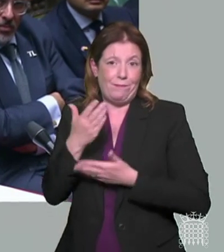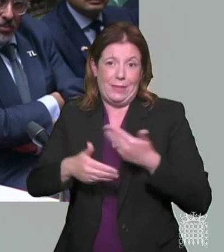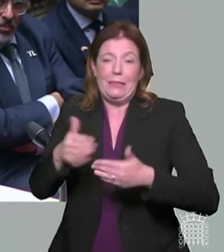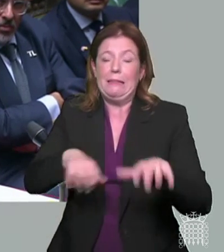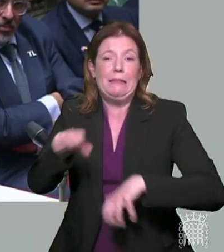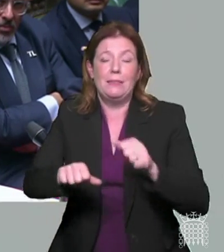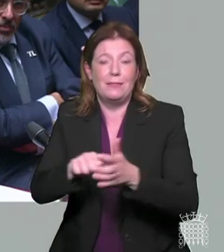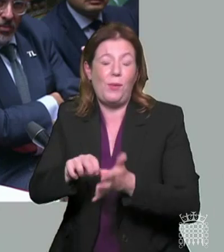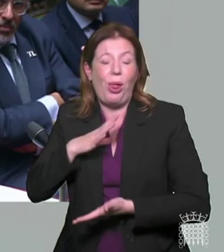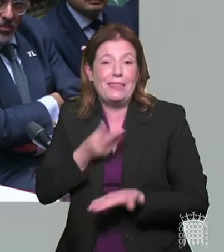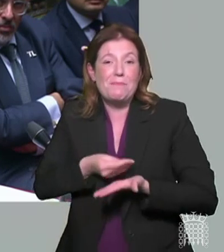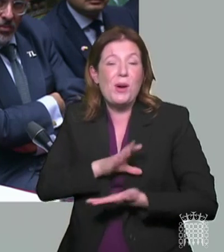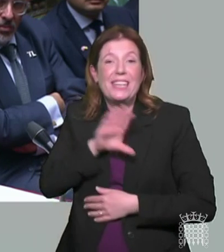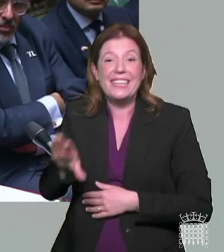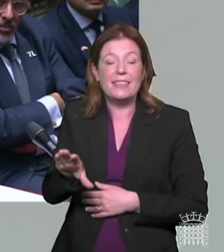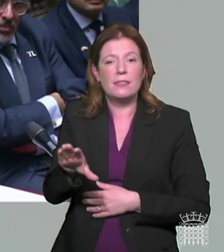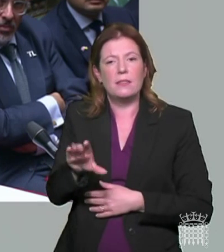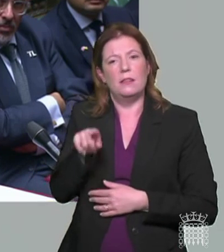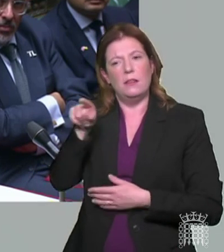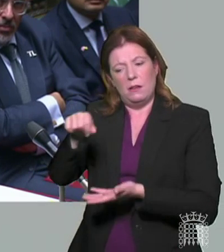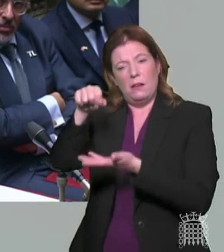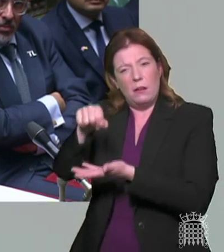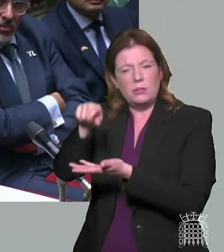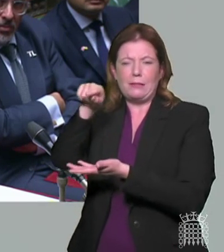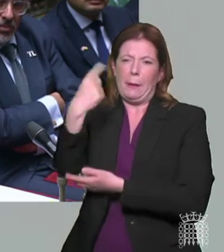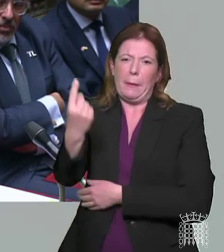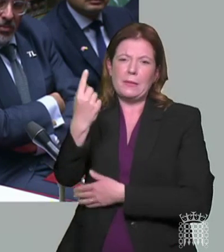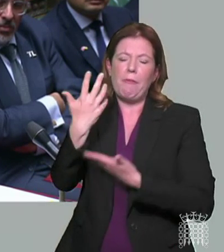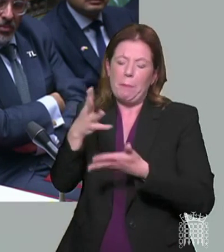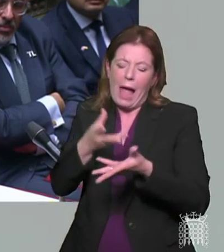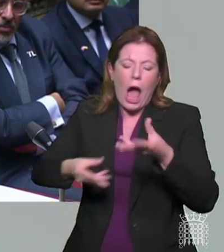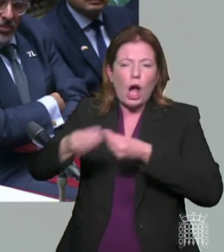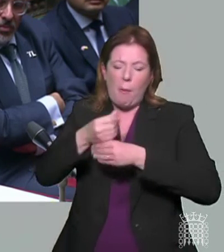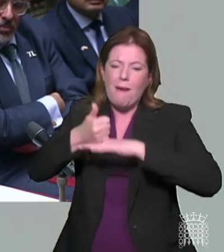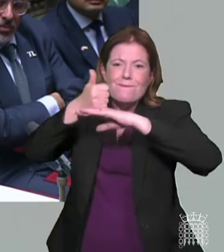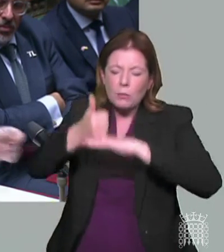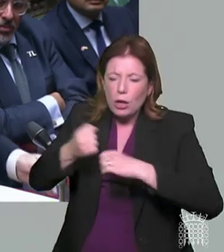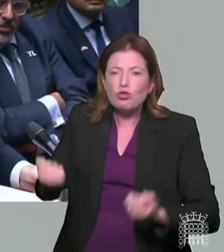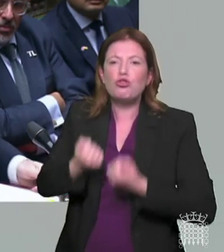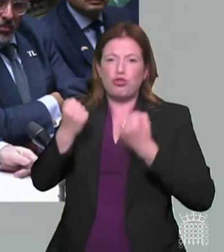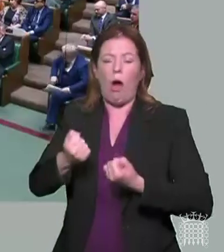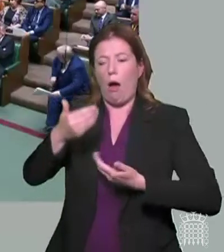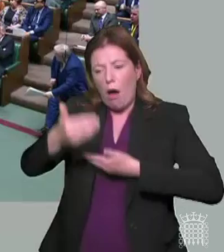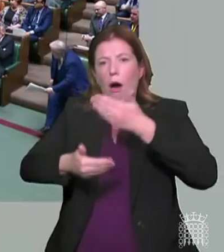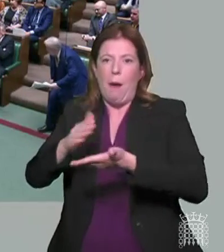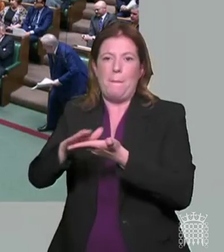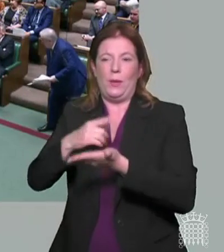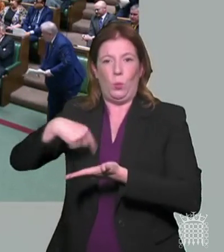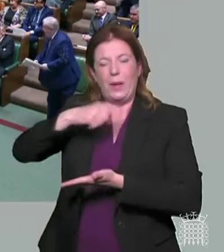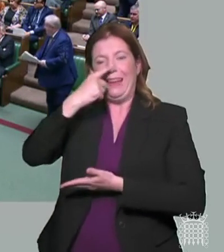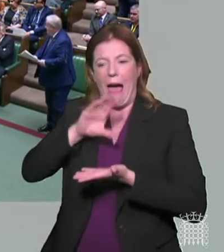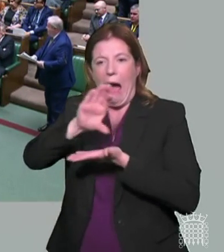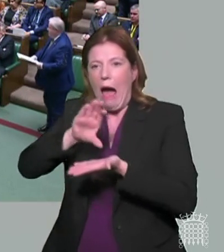Above all, I support what he has done to deliver a strong economic foundation that makes all that possible.